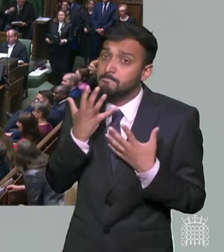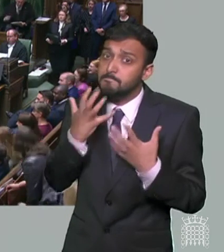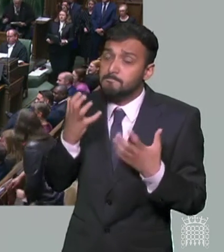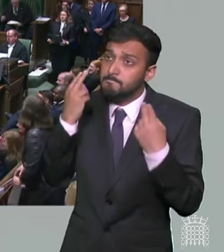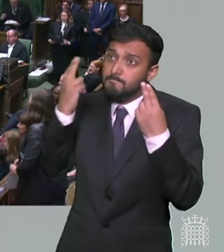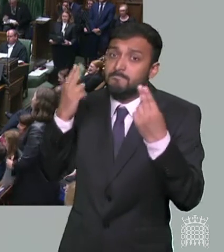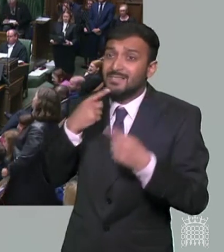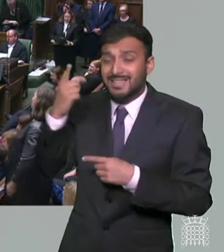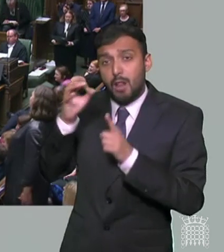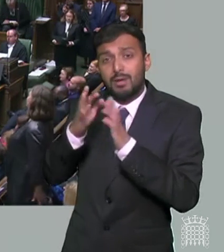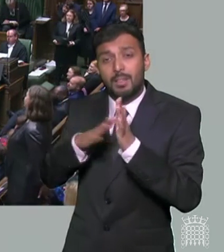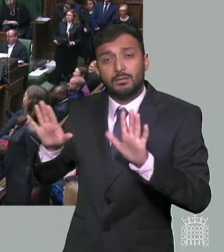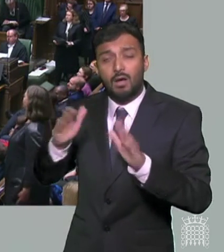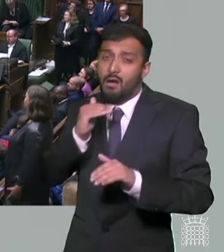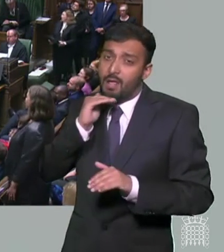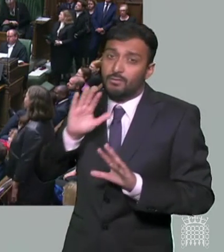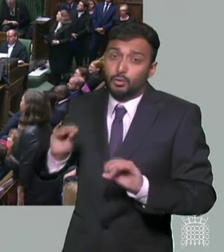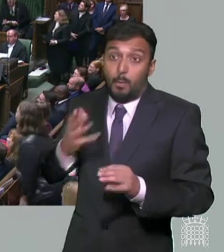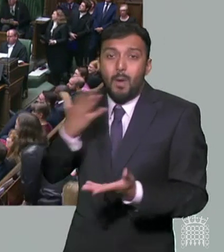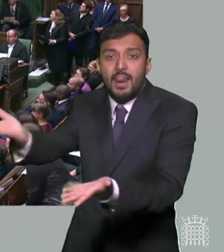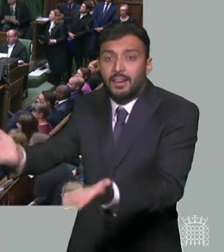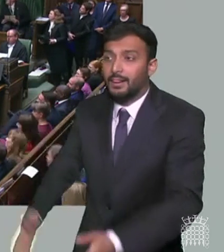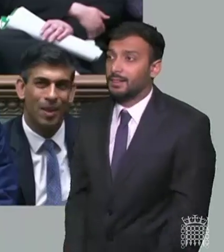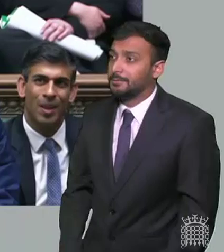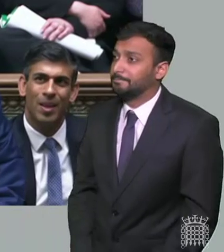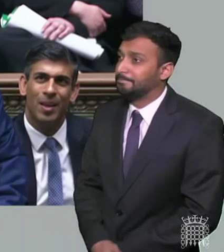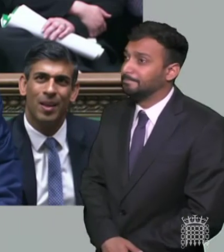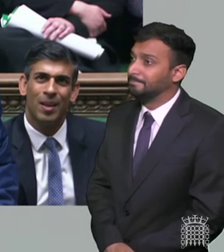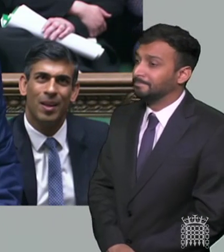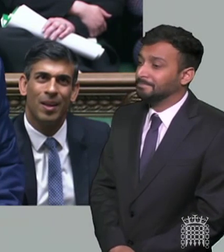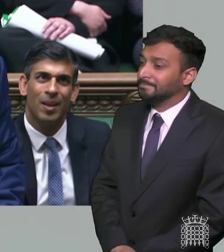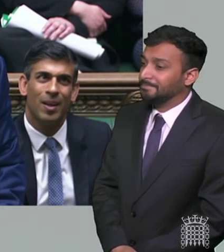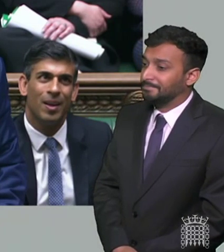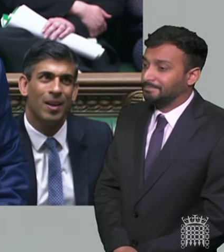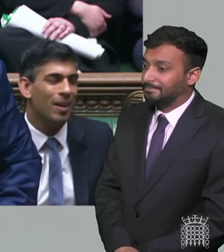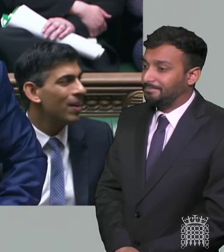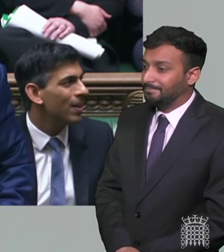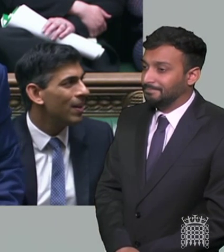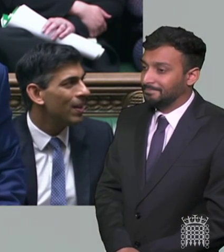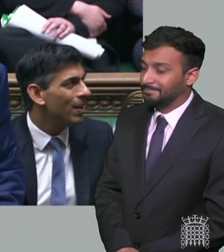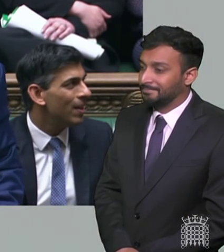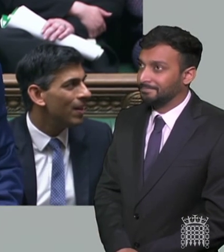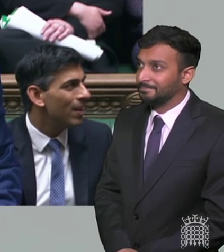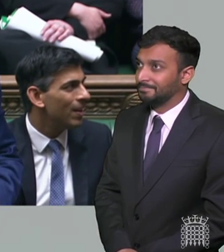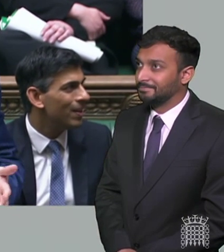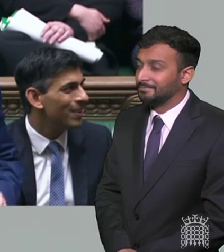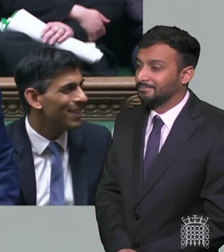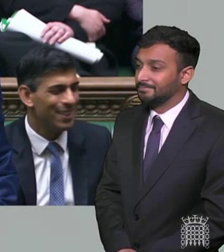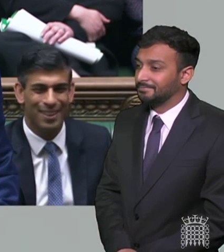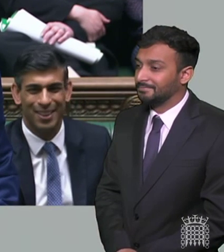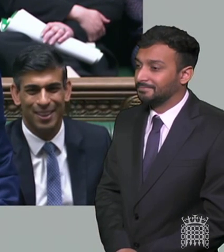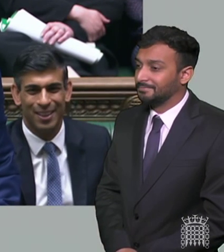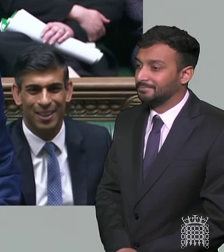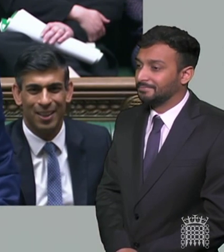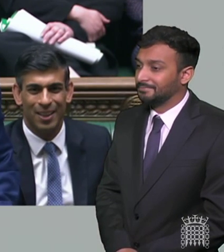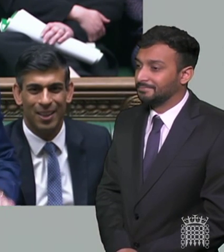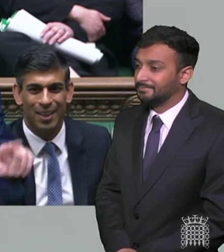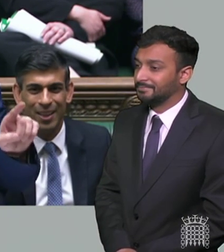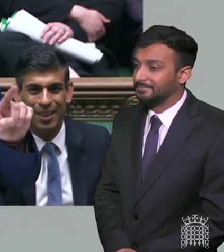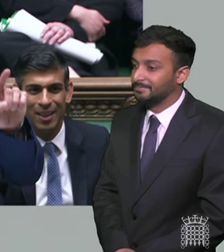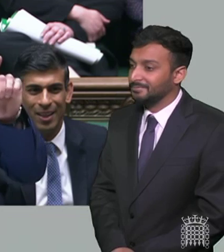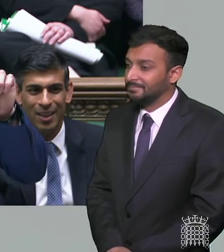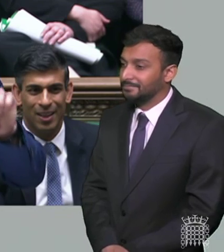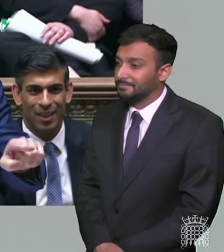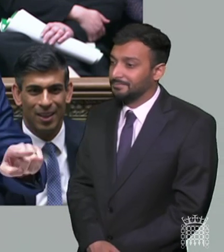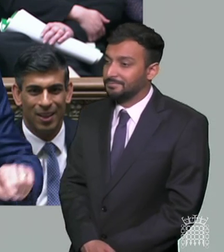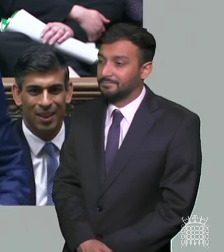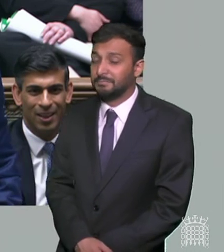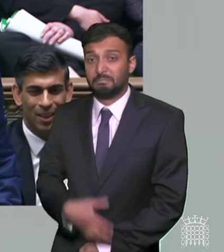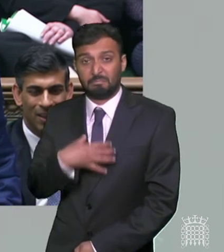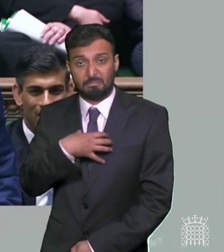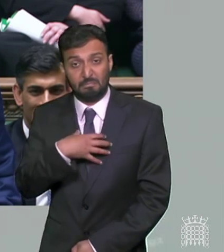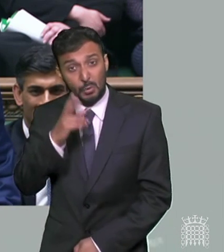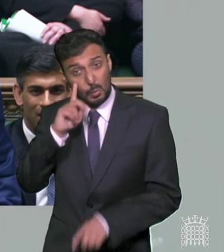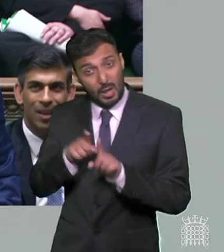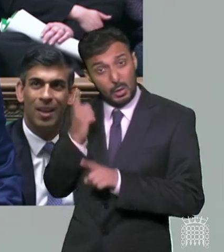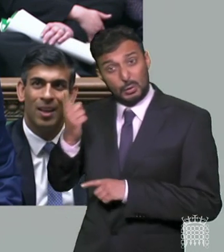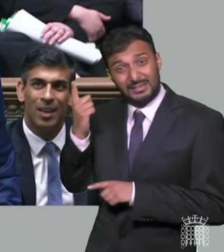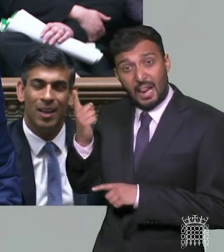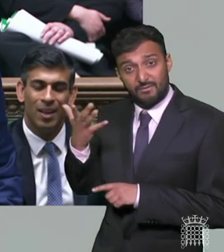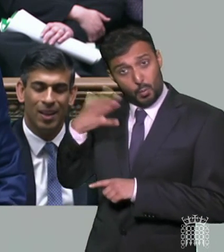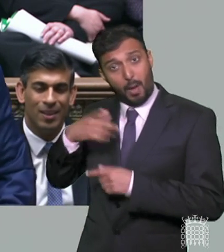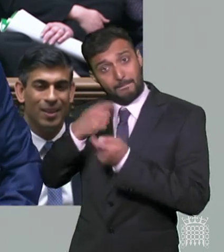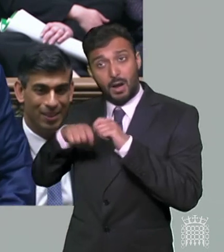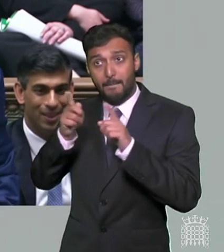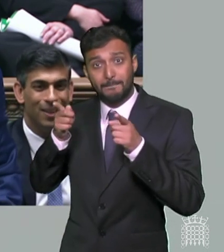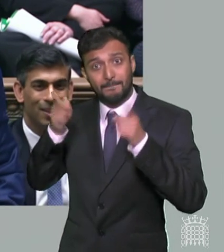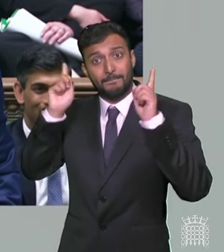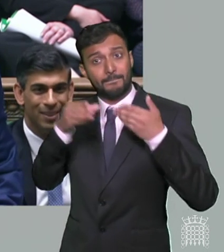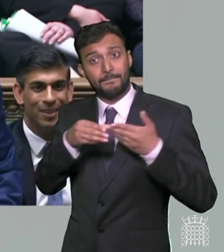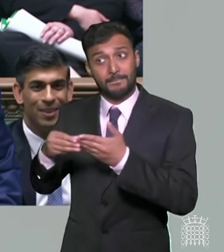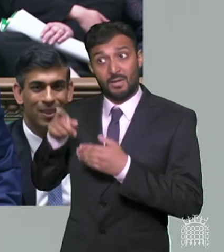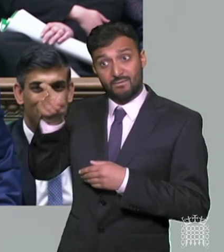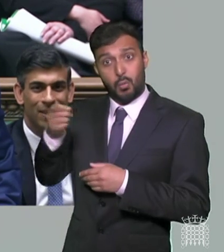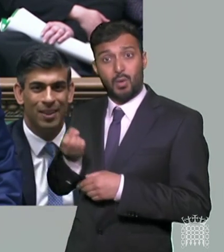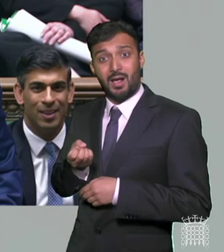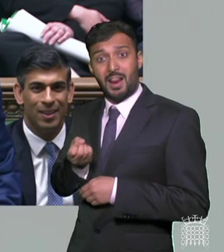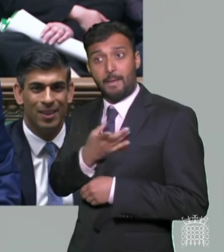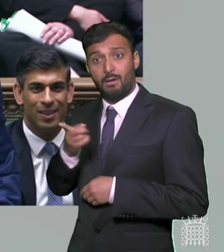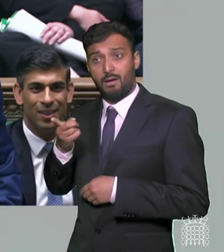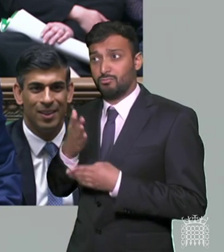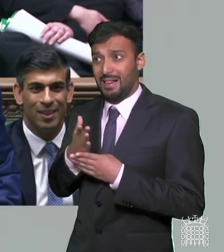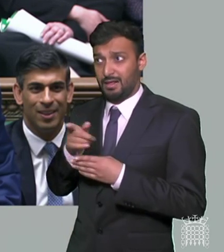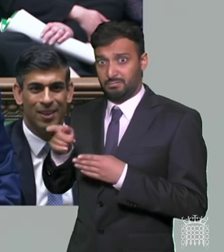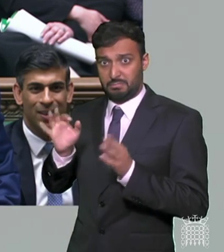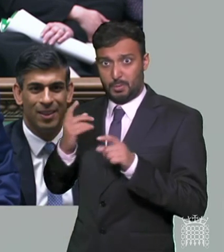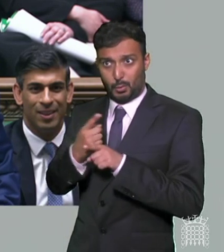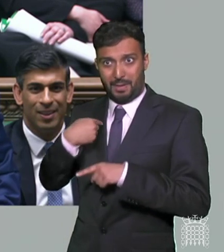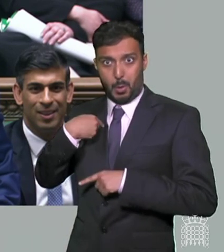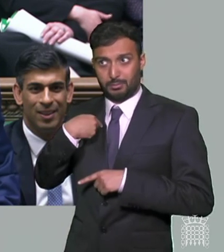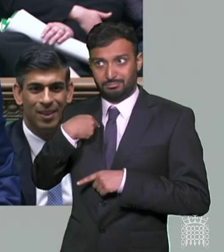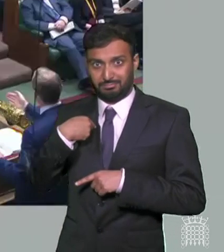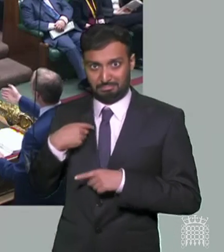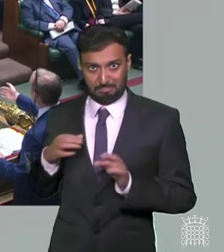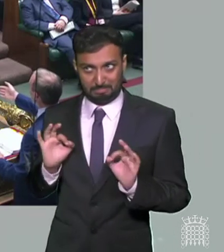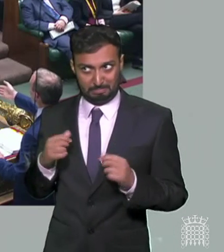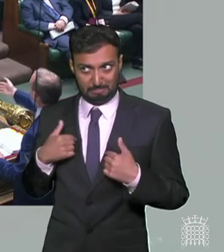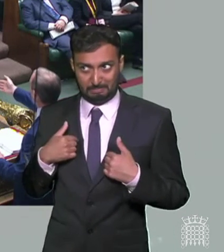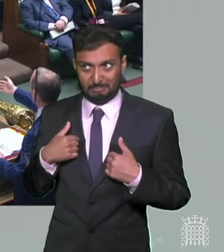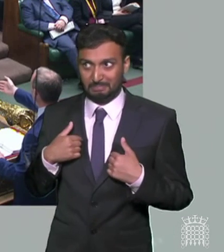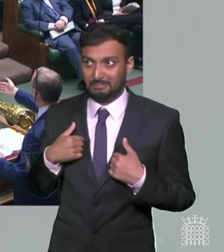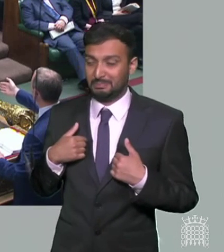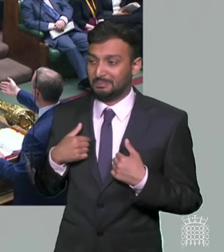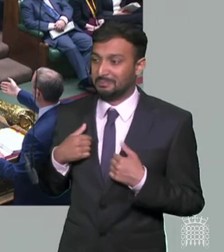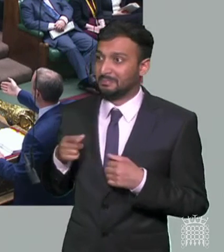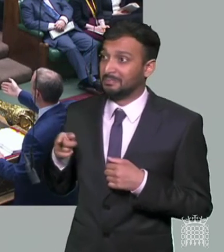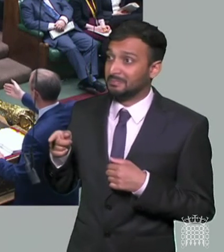I cannot help thinking that the right honourable Lady is auditioning for the leadership contest on her side of the House, and not really referring to anything that is happening on this side.